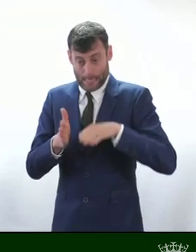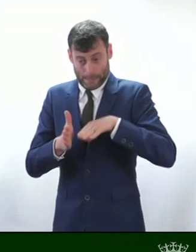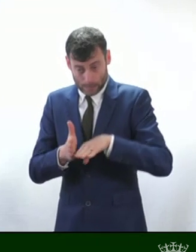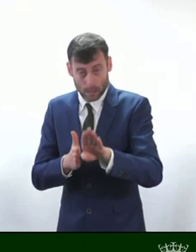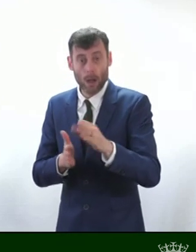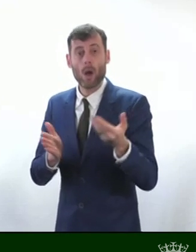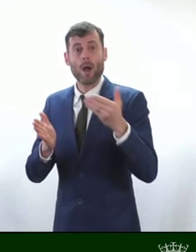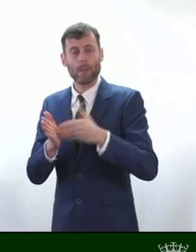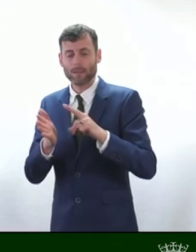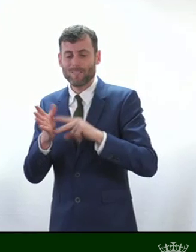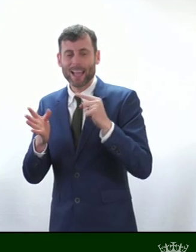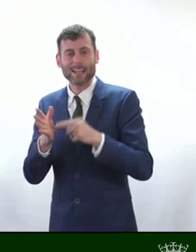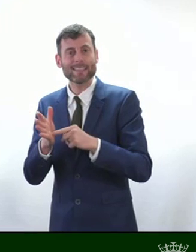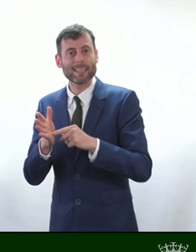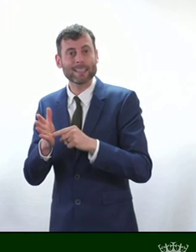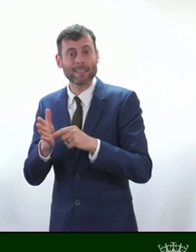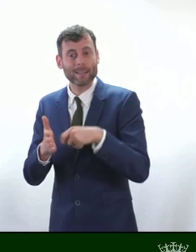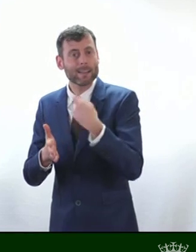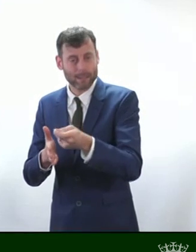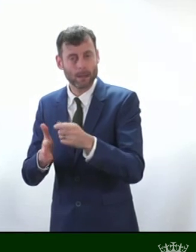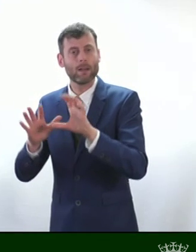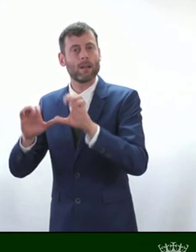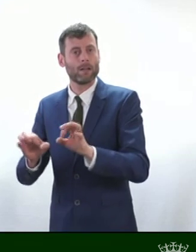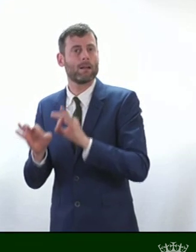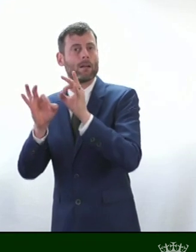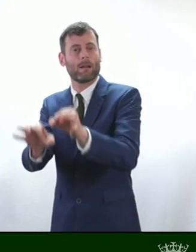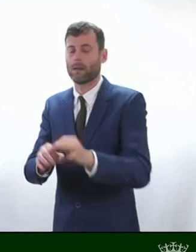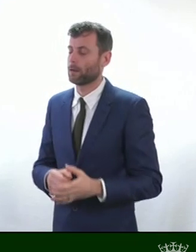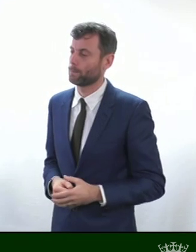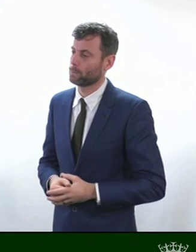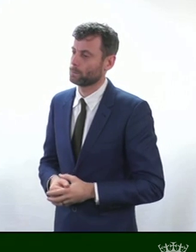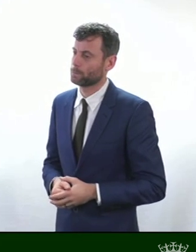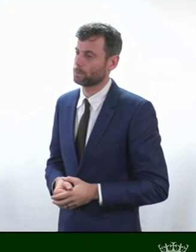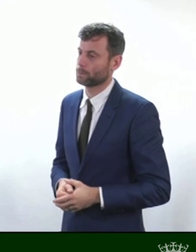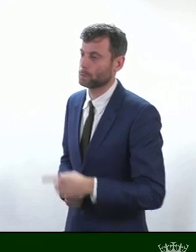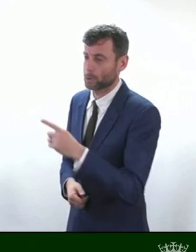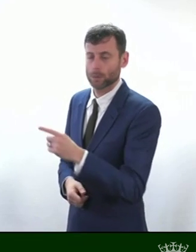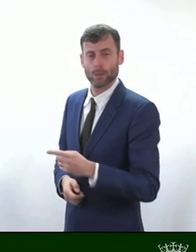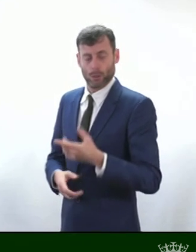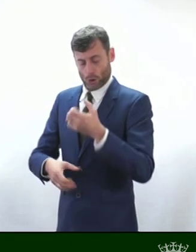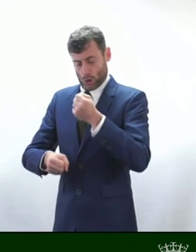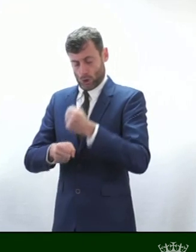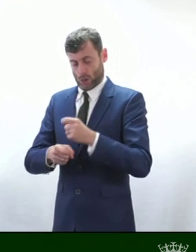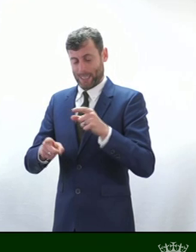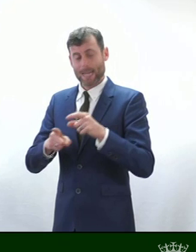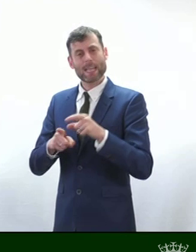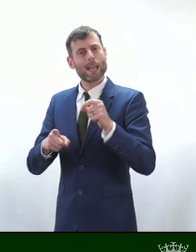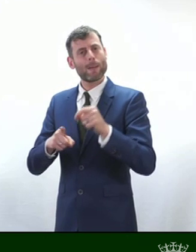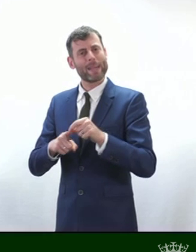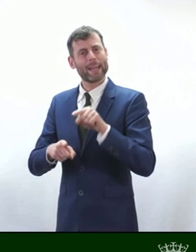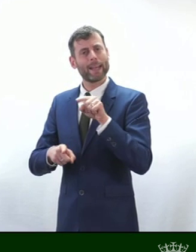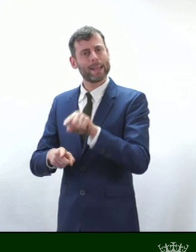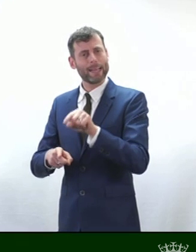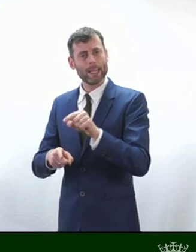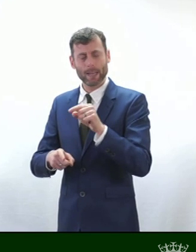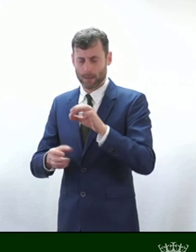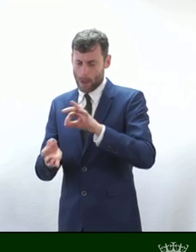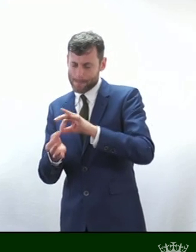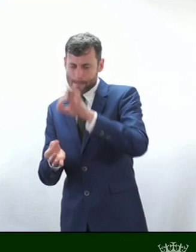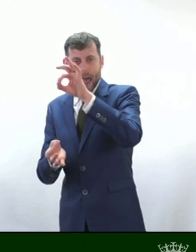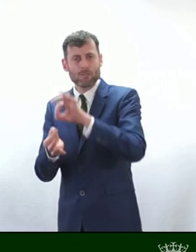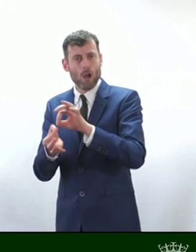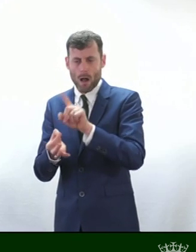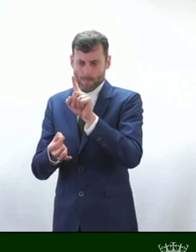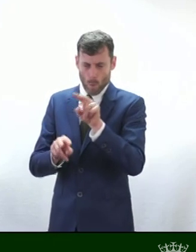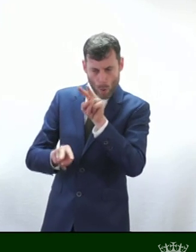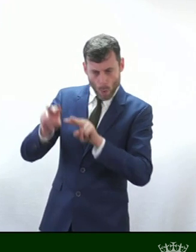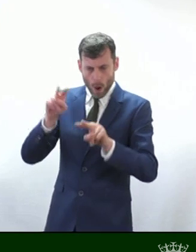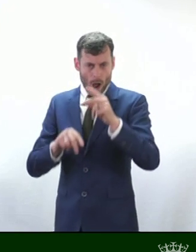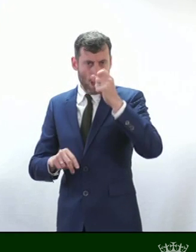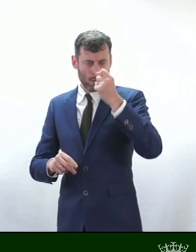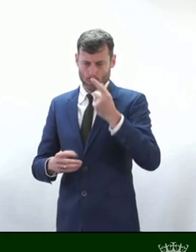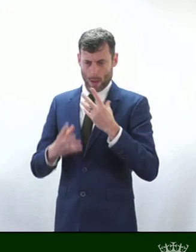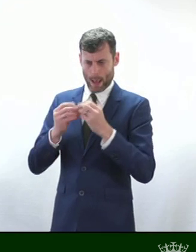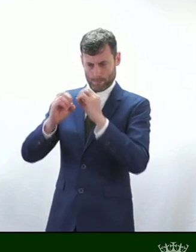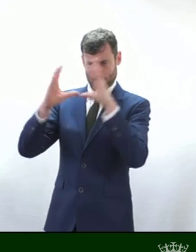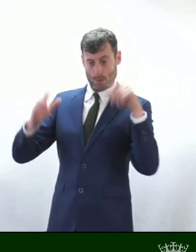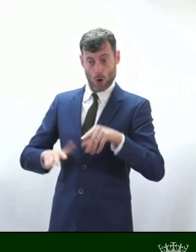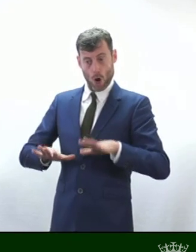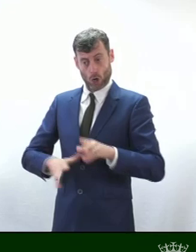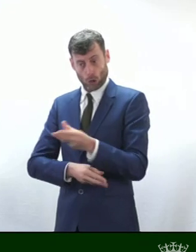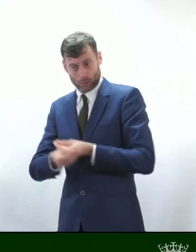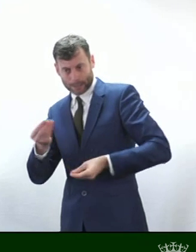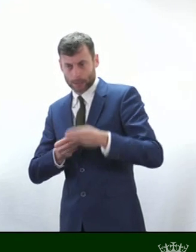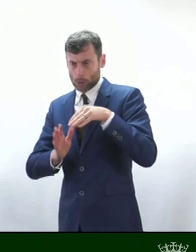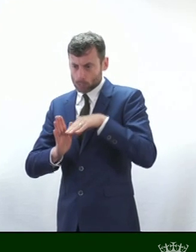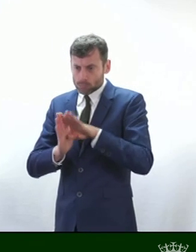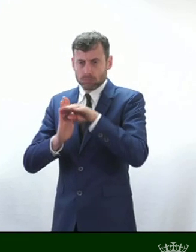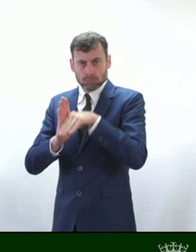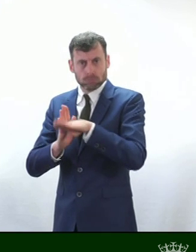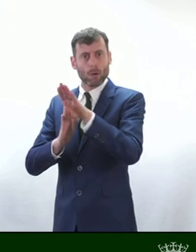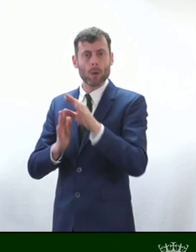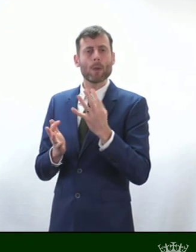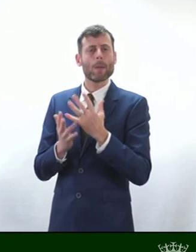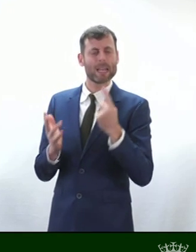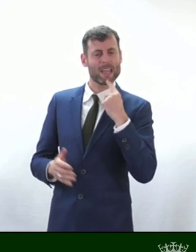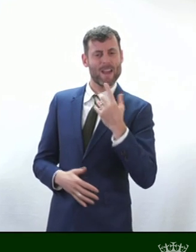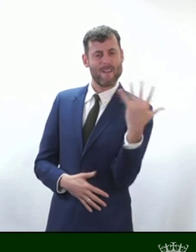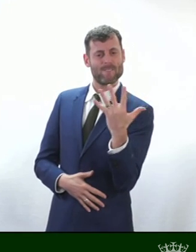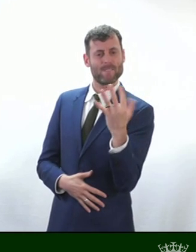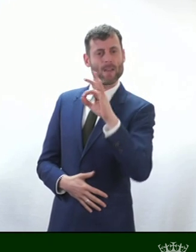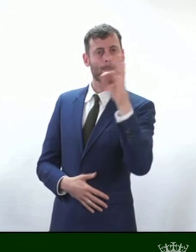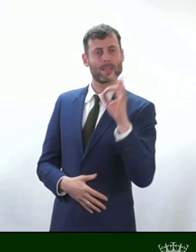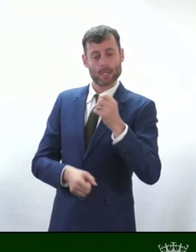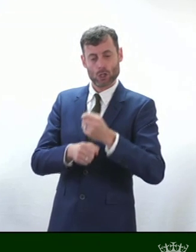Matt WesternThe Prime Minister will fully appreciate that the use of gross domestic product as a measure is abstract in terms of dealing with and understanding prosperity, but people talk about a 15% drop in GDP as a result of the pandemic.